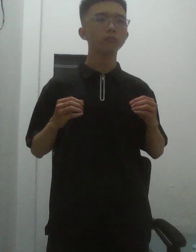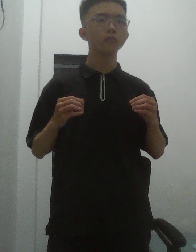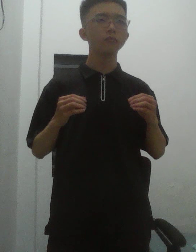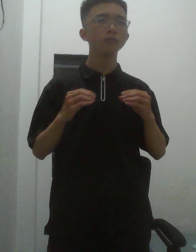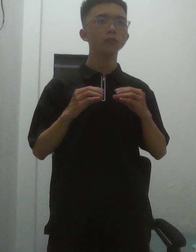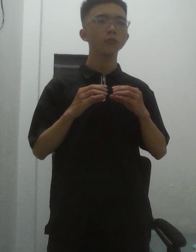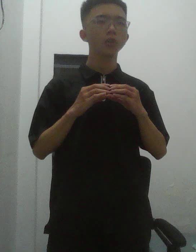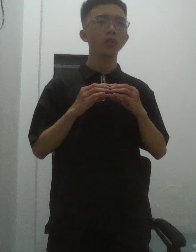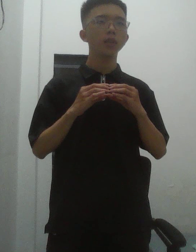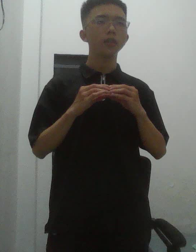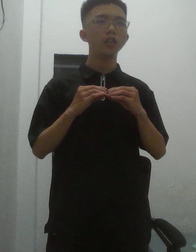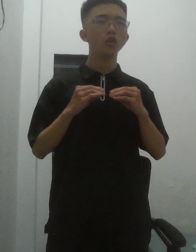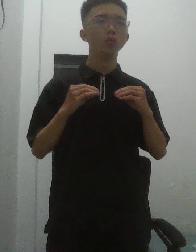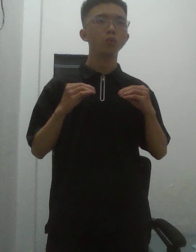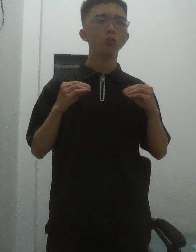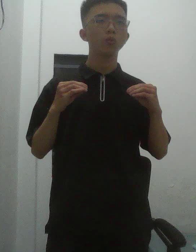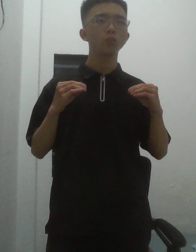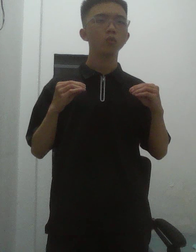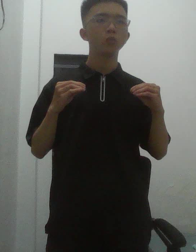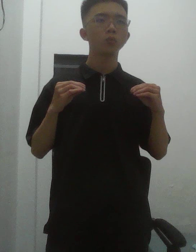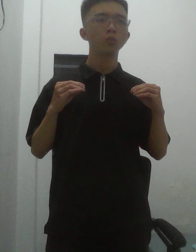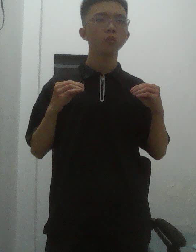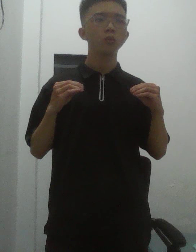nhieu